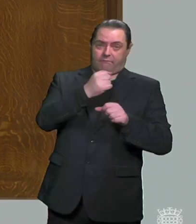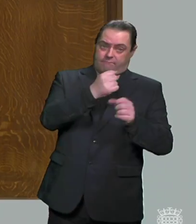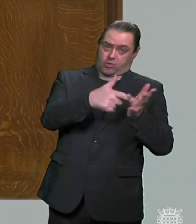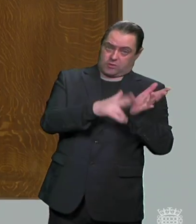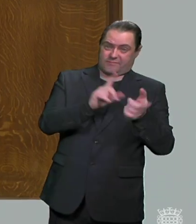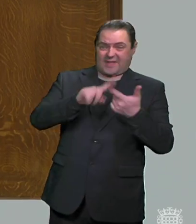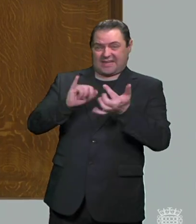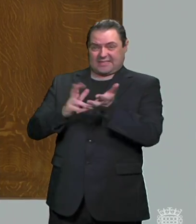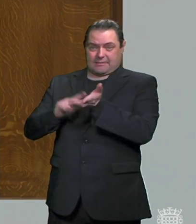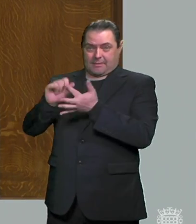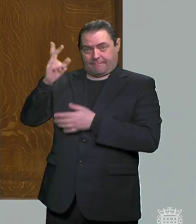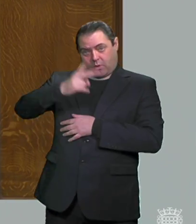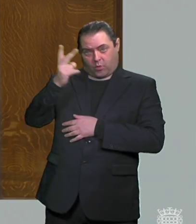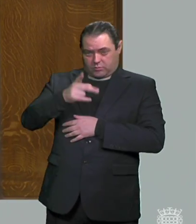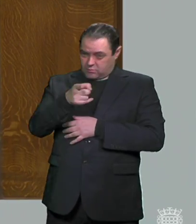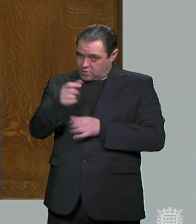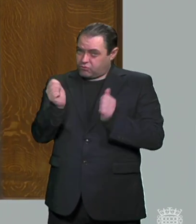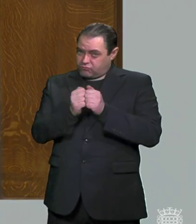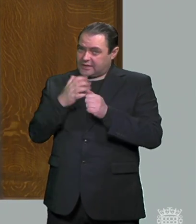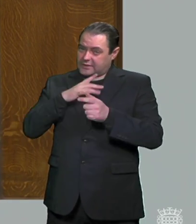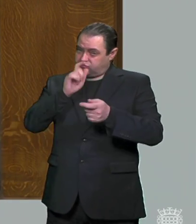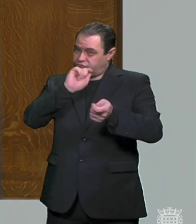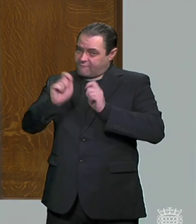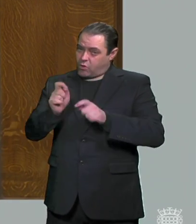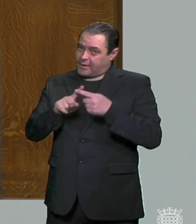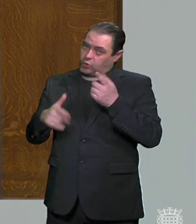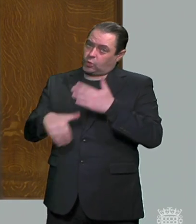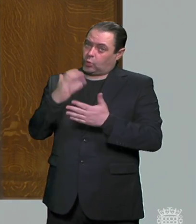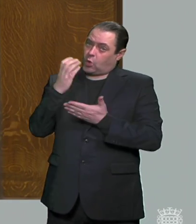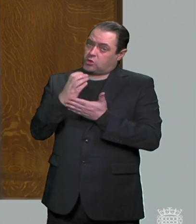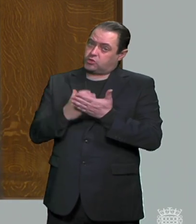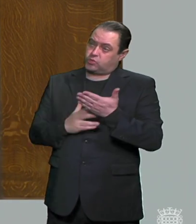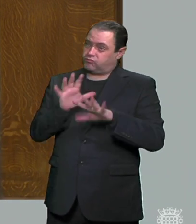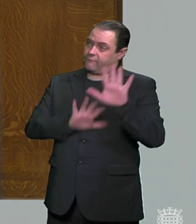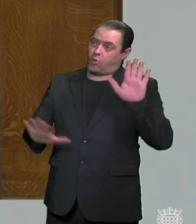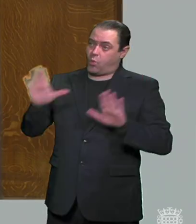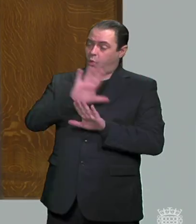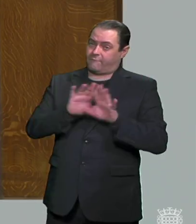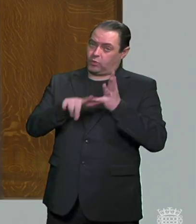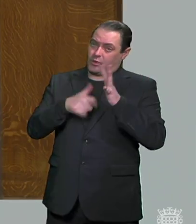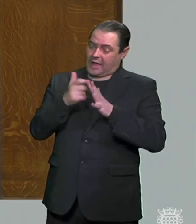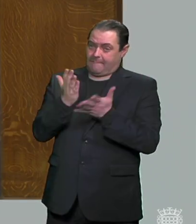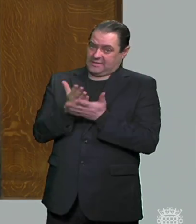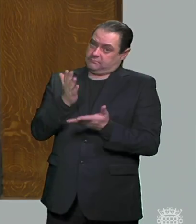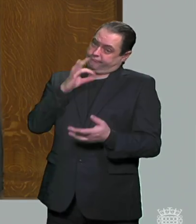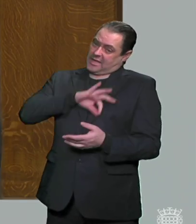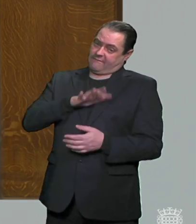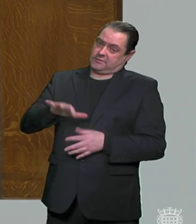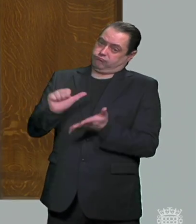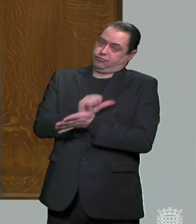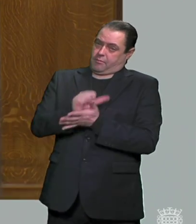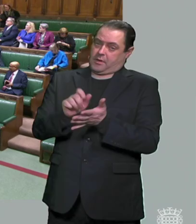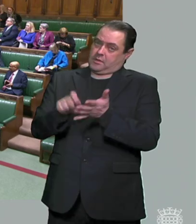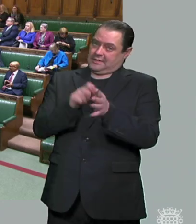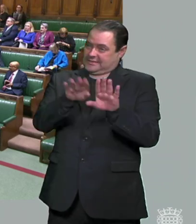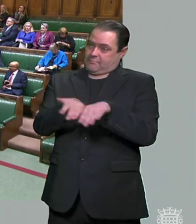Does the Secretary of State not agree that we need a reformed and renewed constitution across the country that is fit for a democratised United Kingdom?